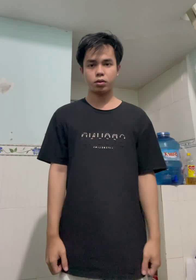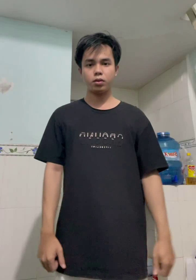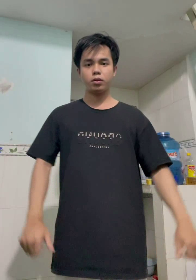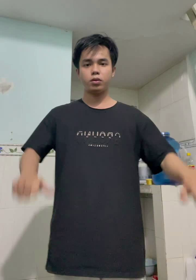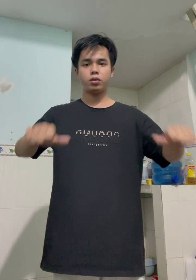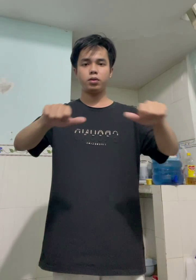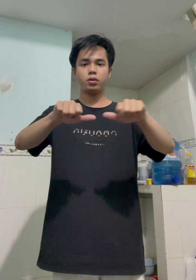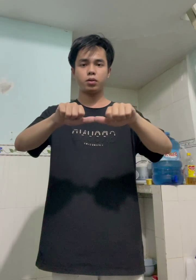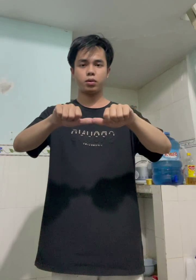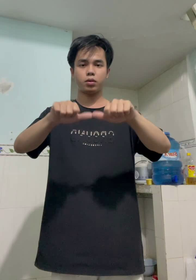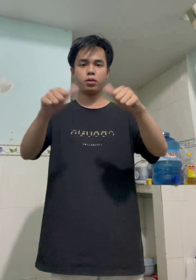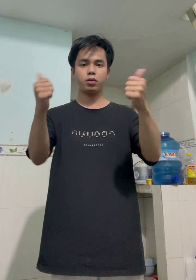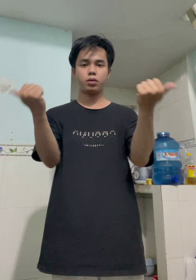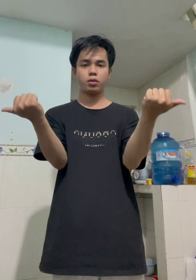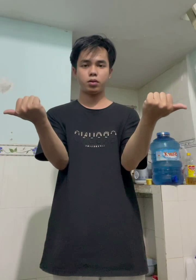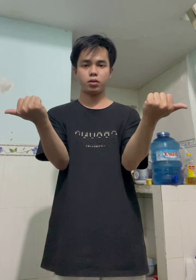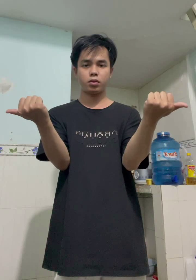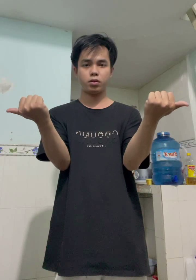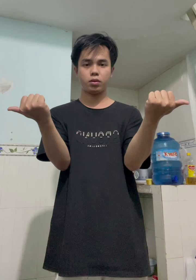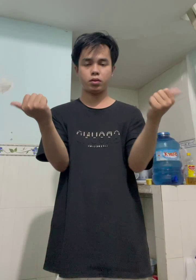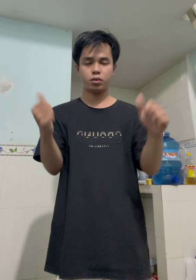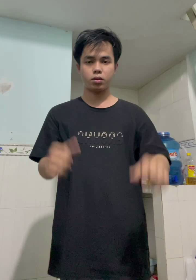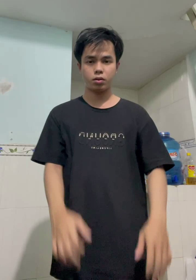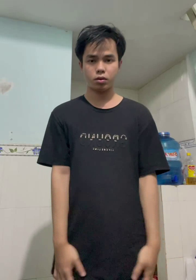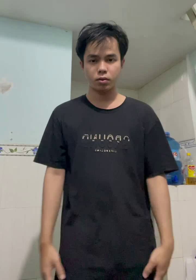o dau